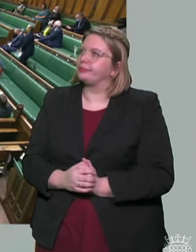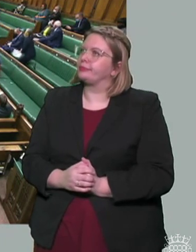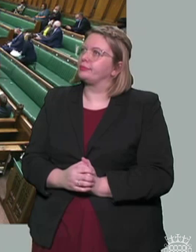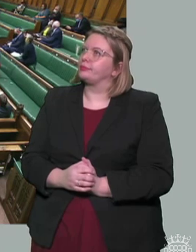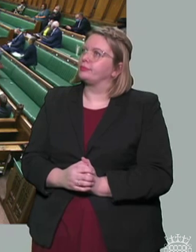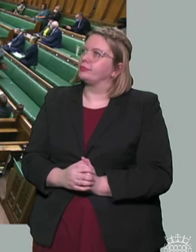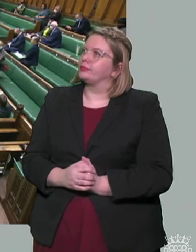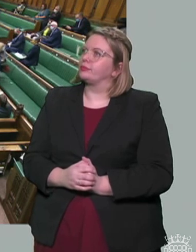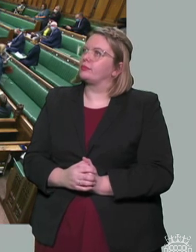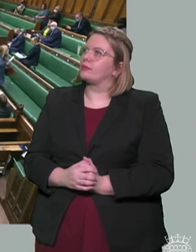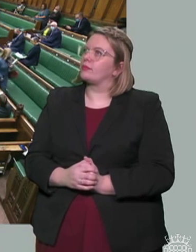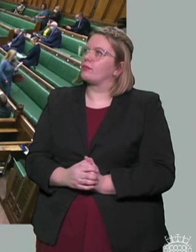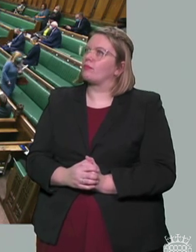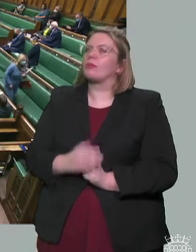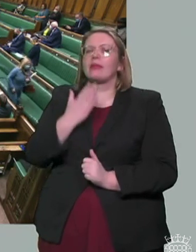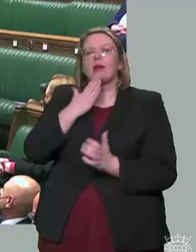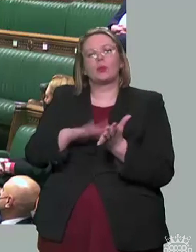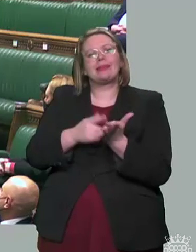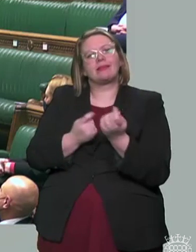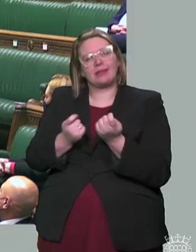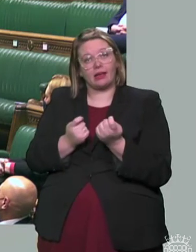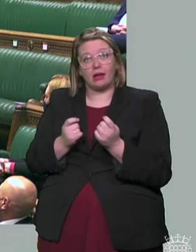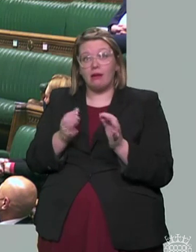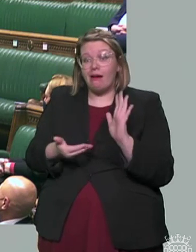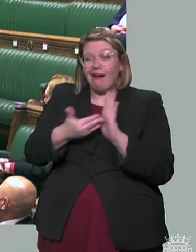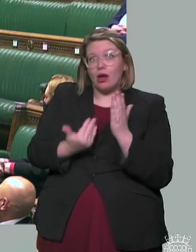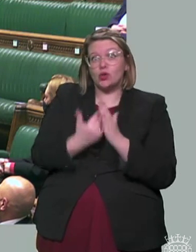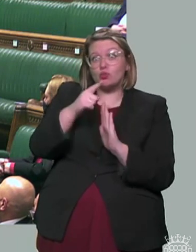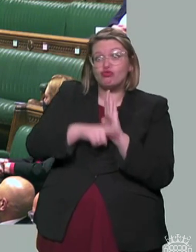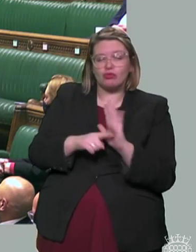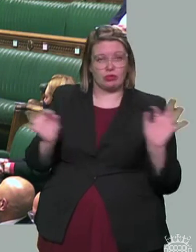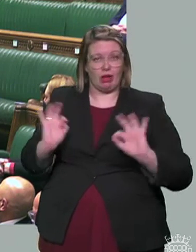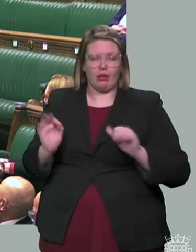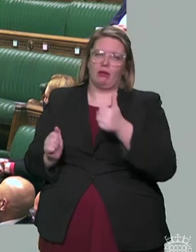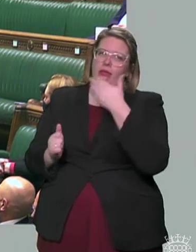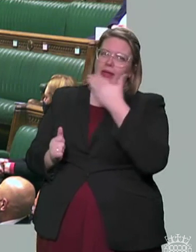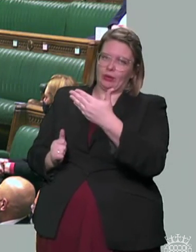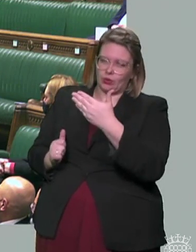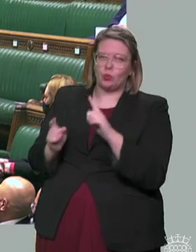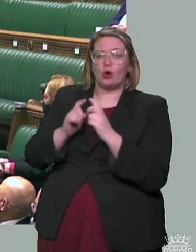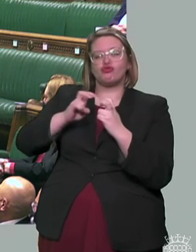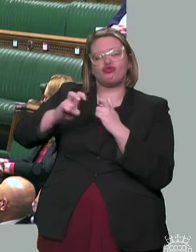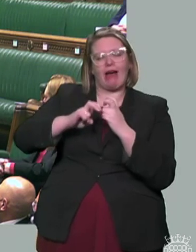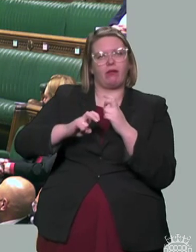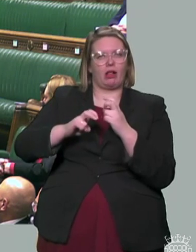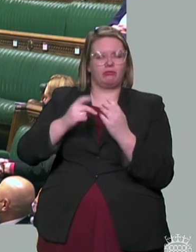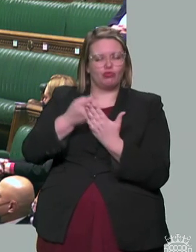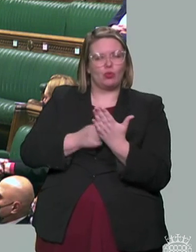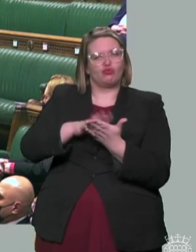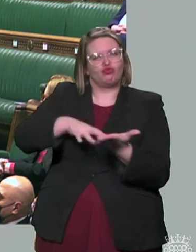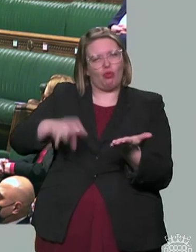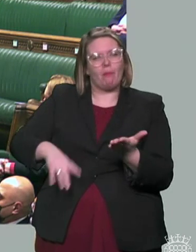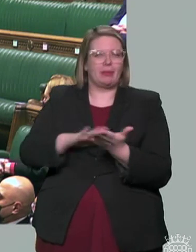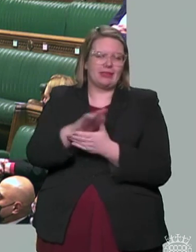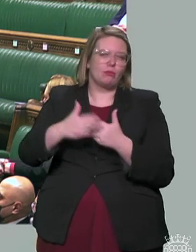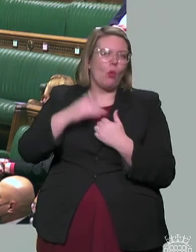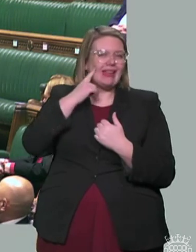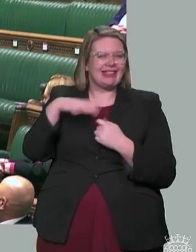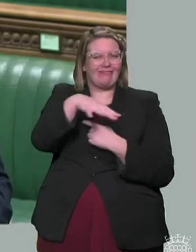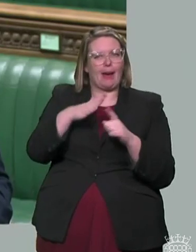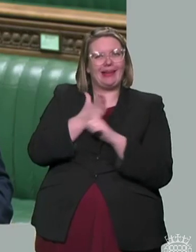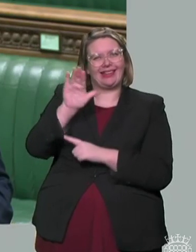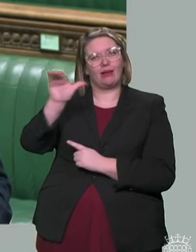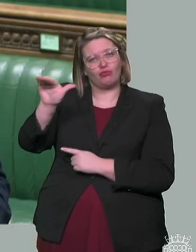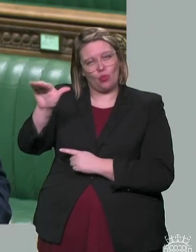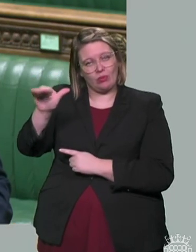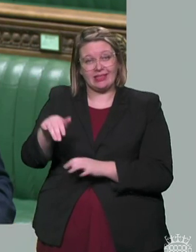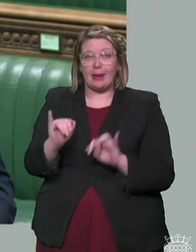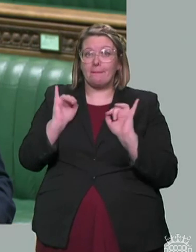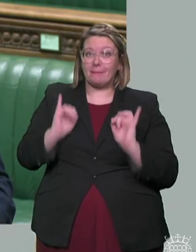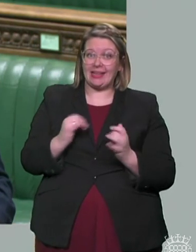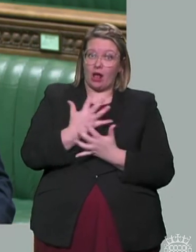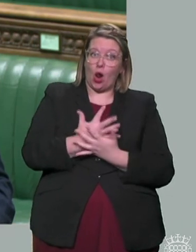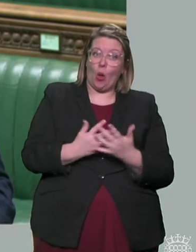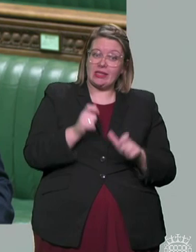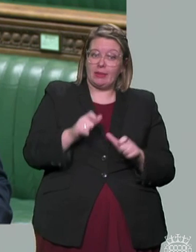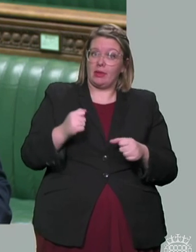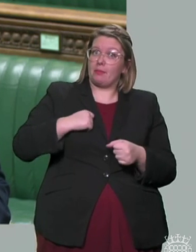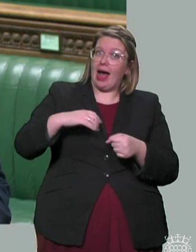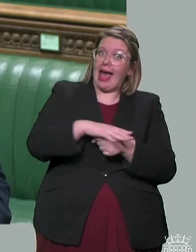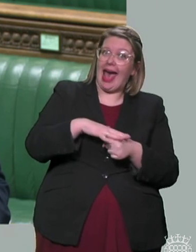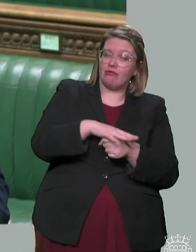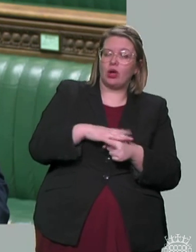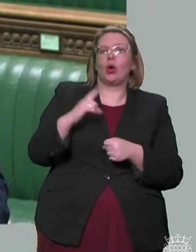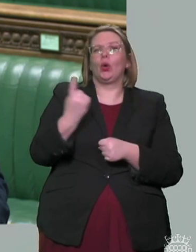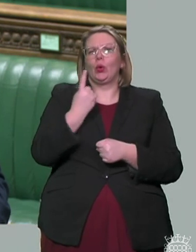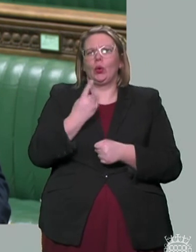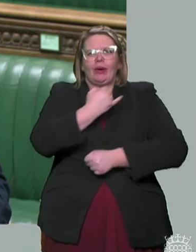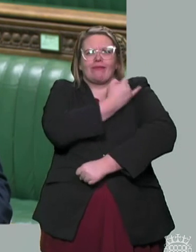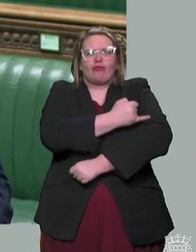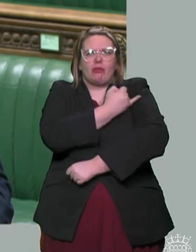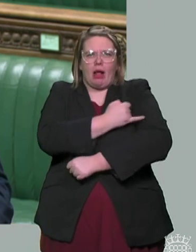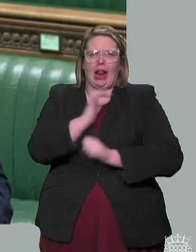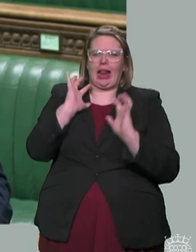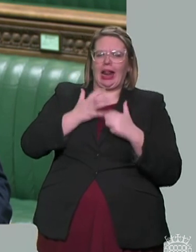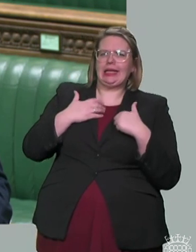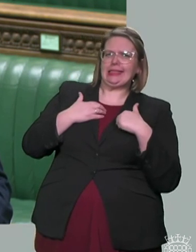I welcome the announcement of no new restrictions and of the changes to testing for travel, which will make it far easier and cheaper for families to go abroad, but many immunosuppressed people in Redcar and Cleveland are unsure about what they should be doing in the face of omicron.